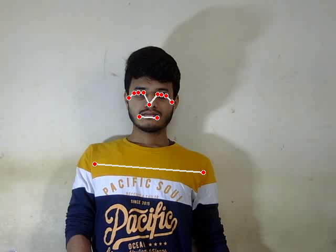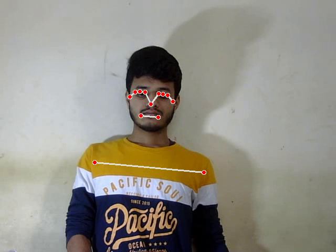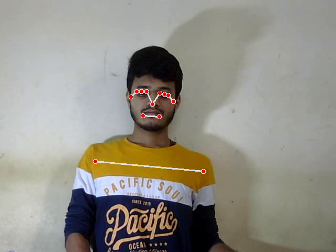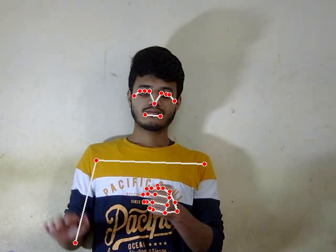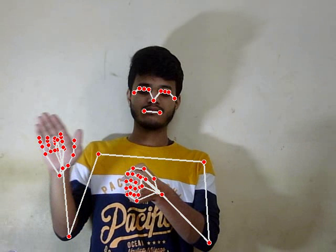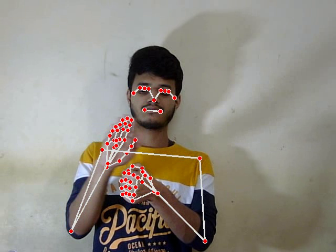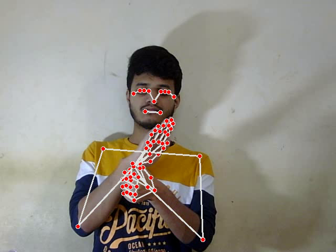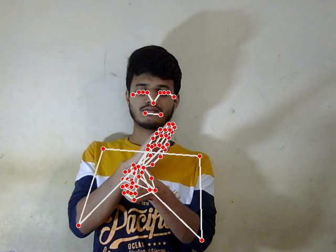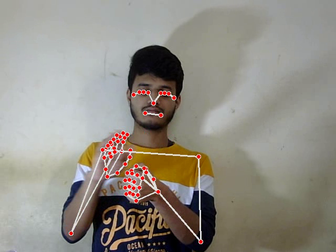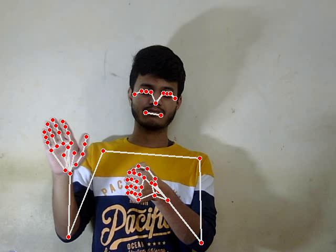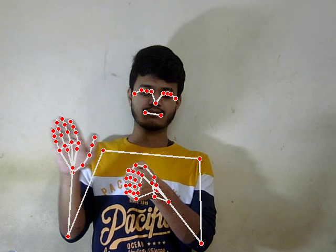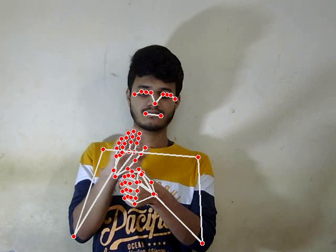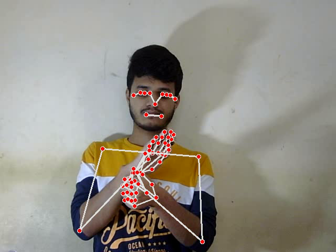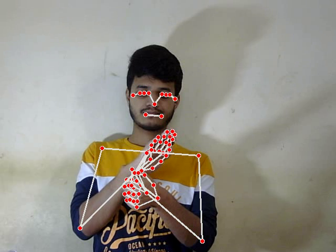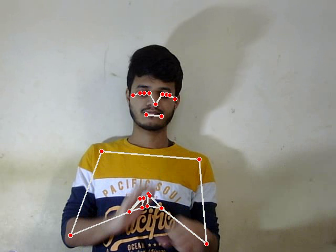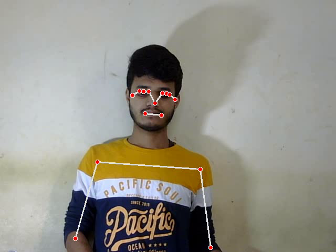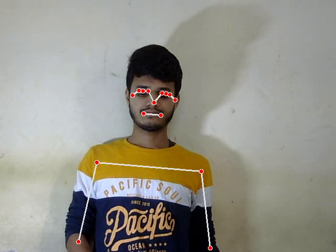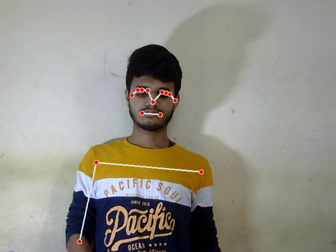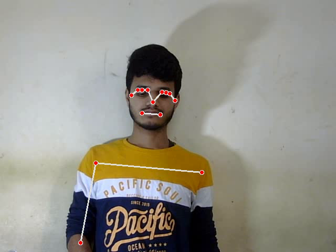busy